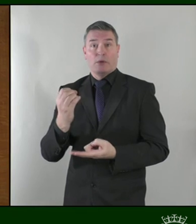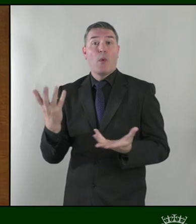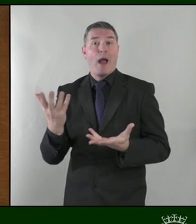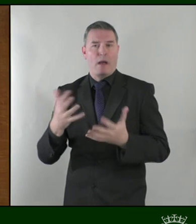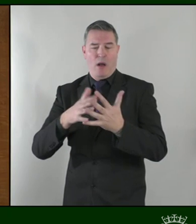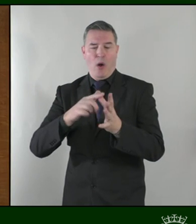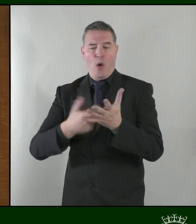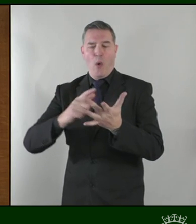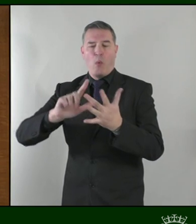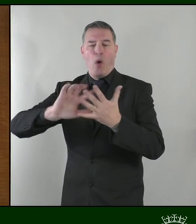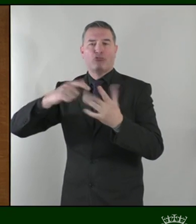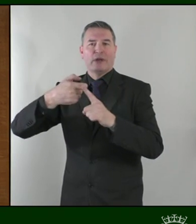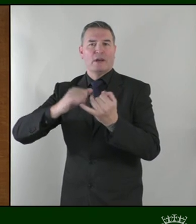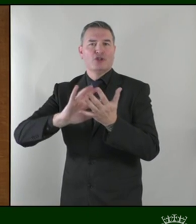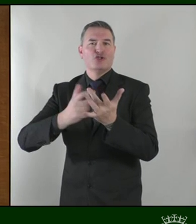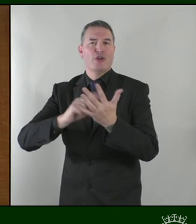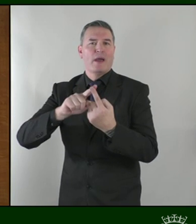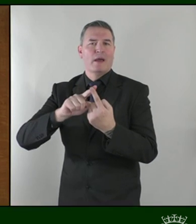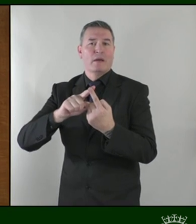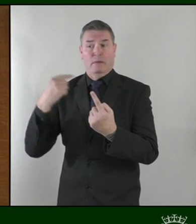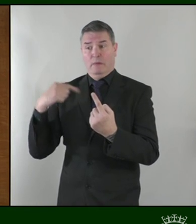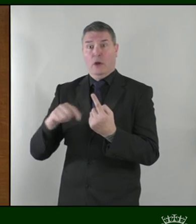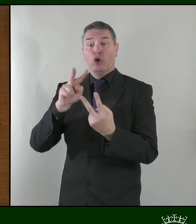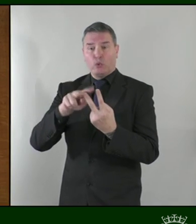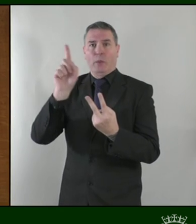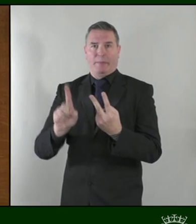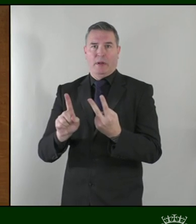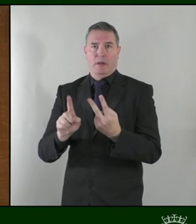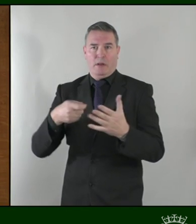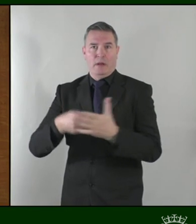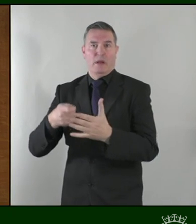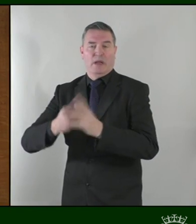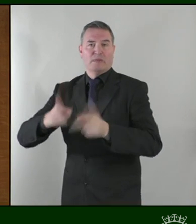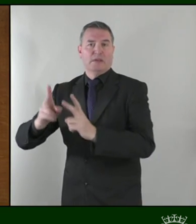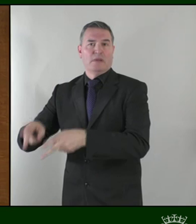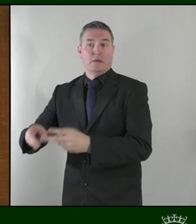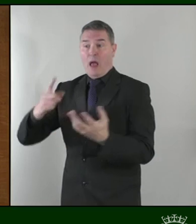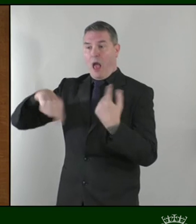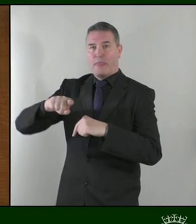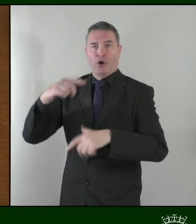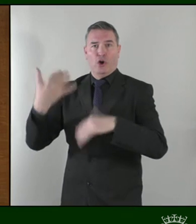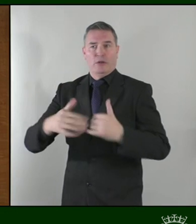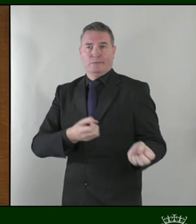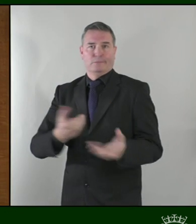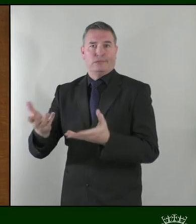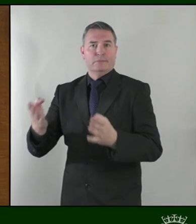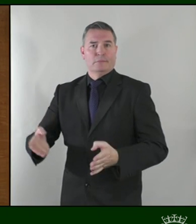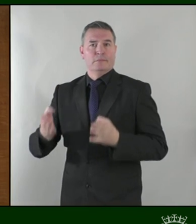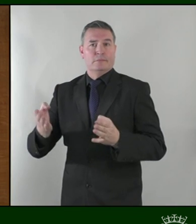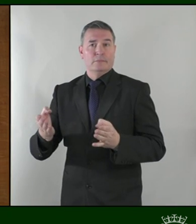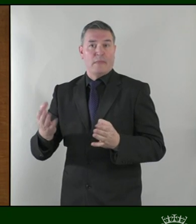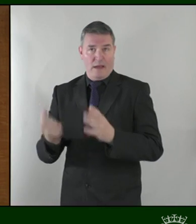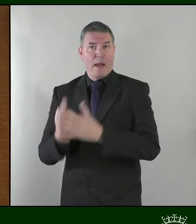In the past two weeks in my constituency, two people have been killed in two separate events and others remain seriously ill or injured.